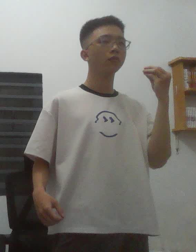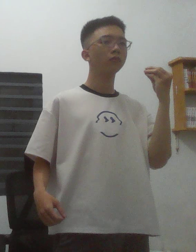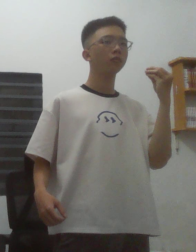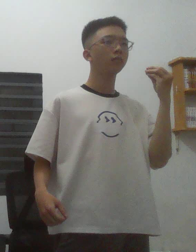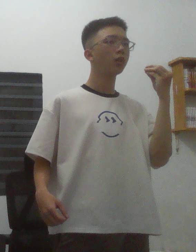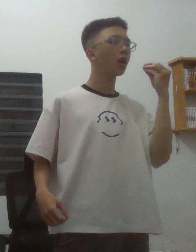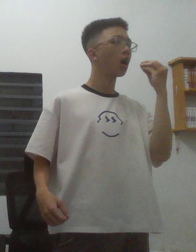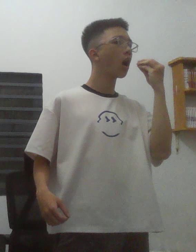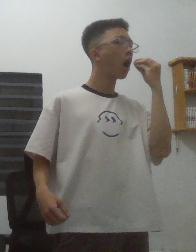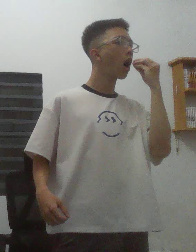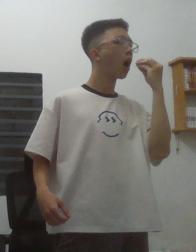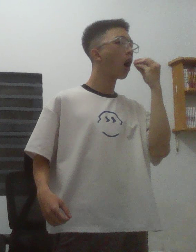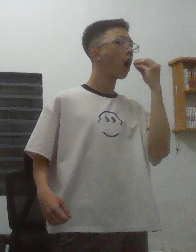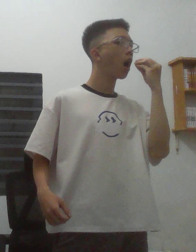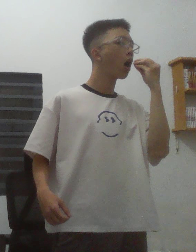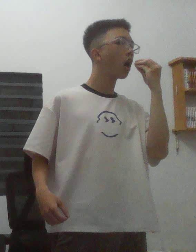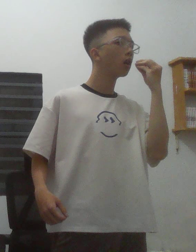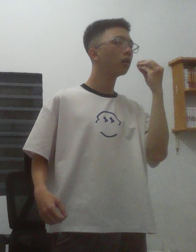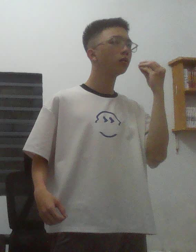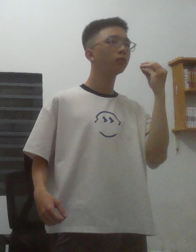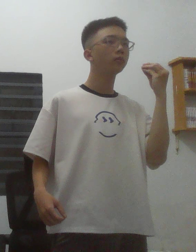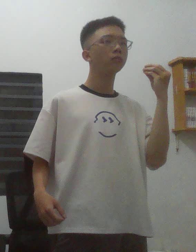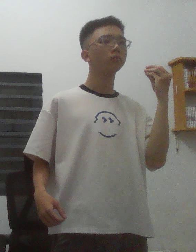an